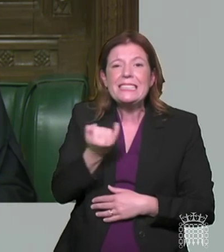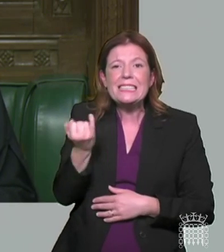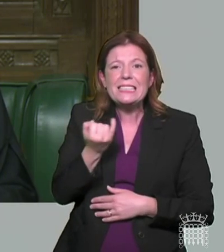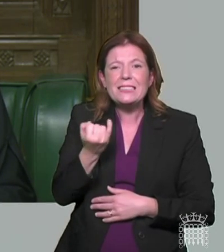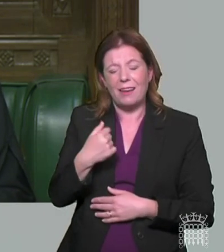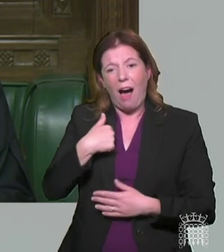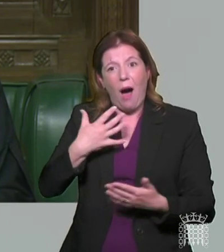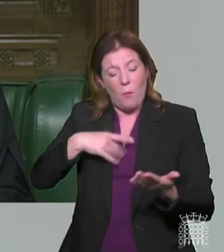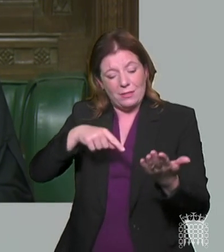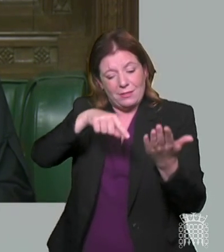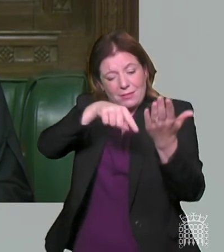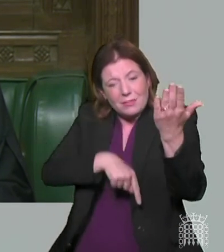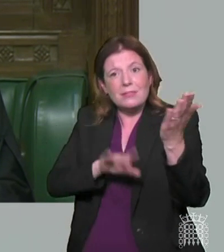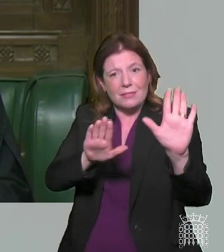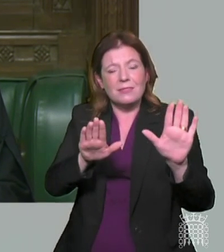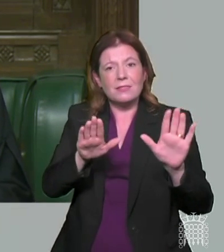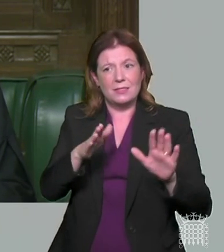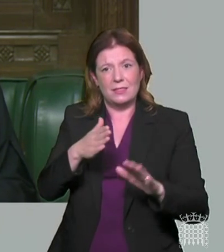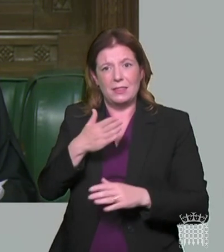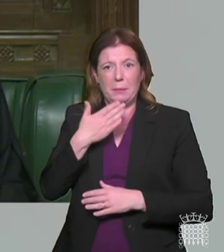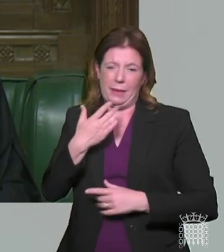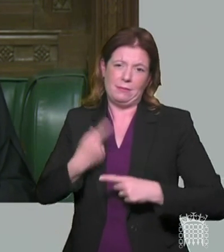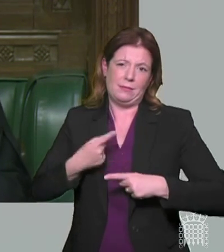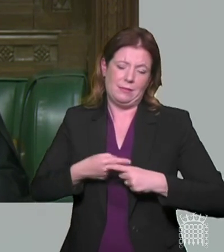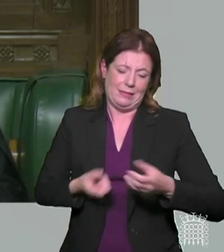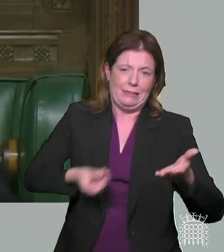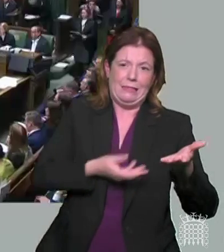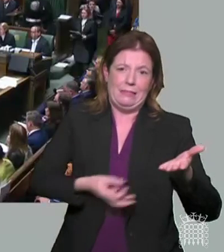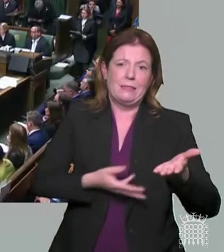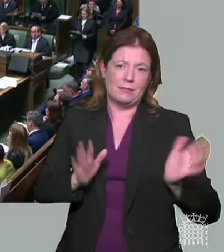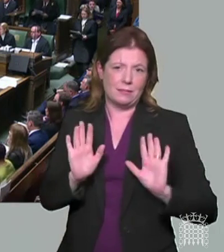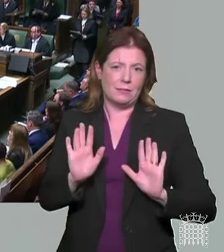I want everybody to help each other so that we can speed up and we might get a few more in.